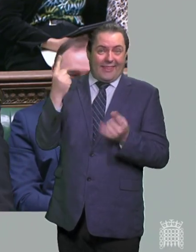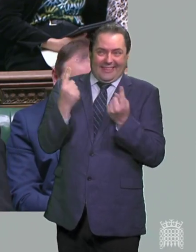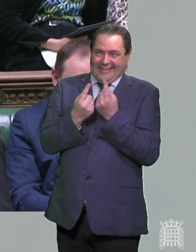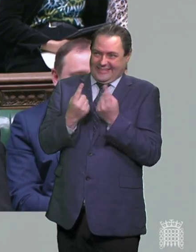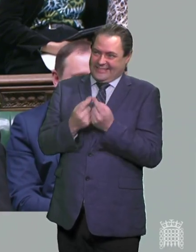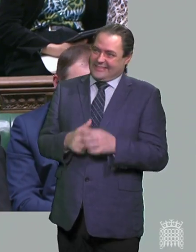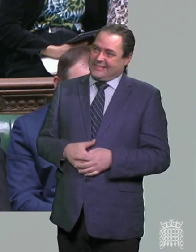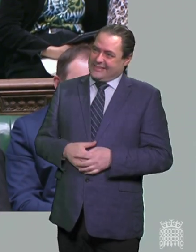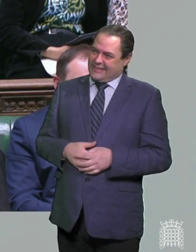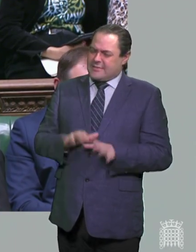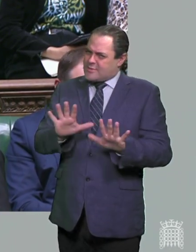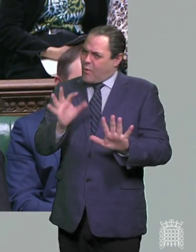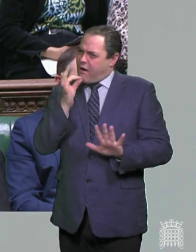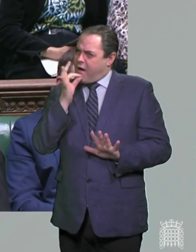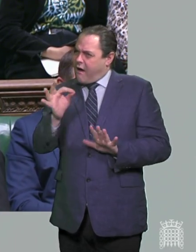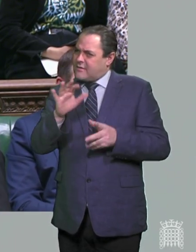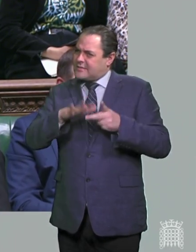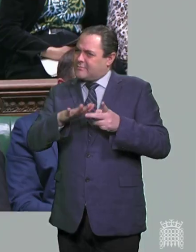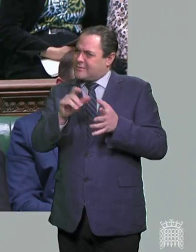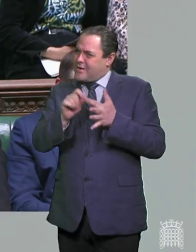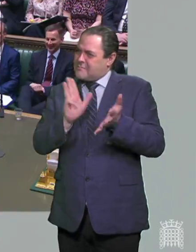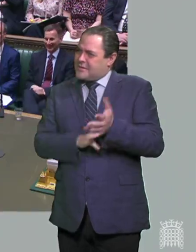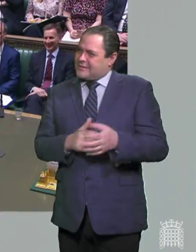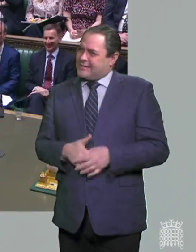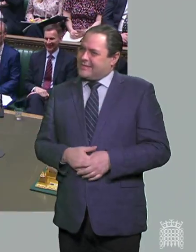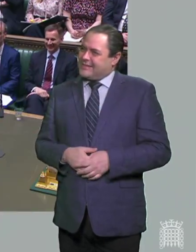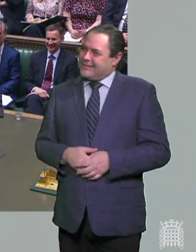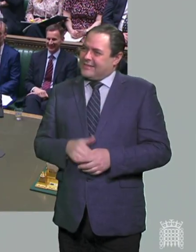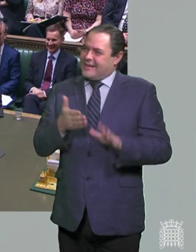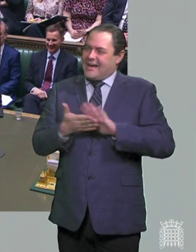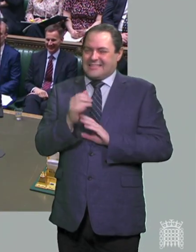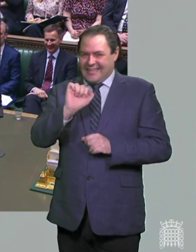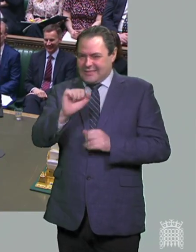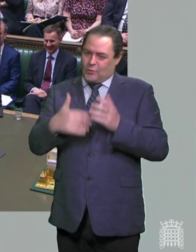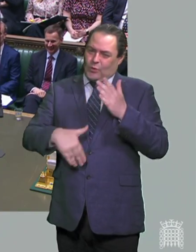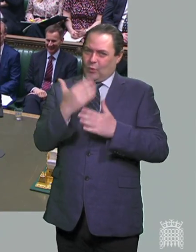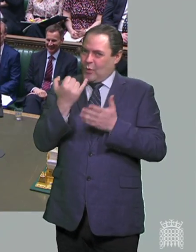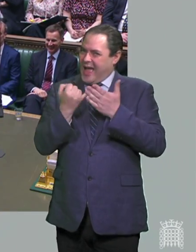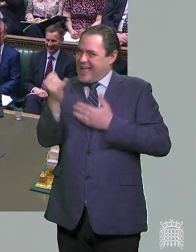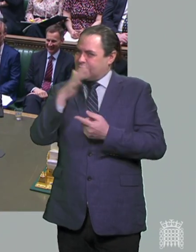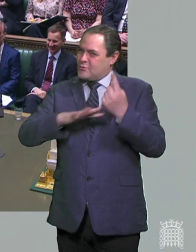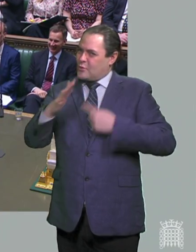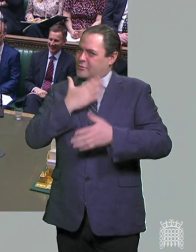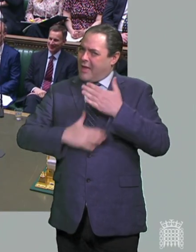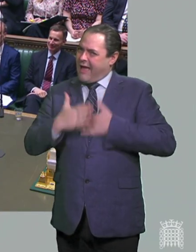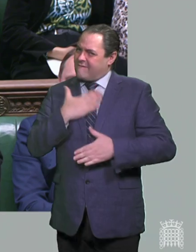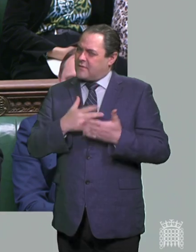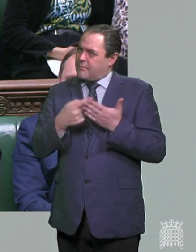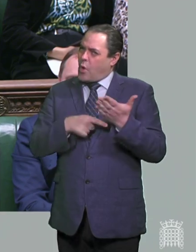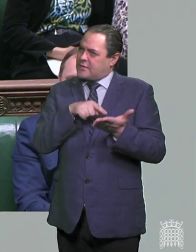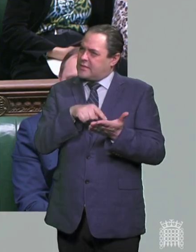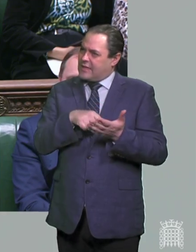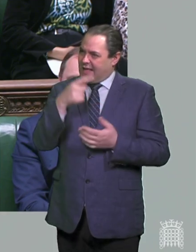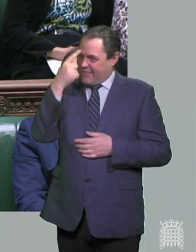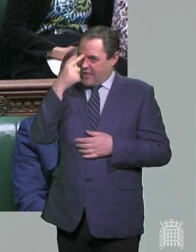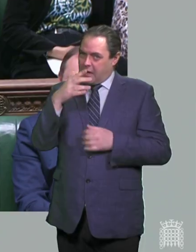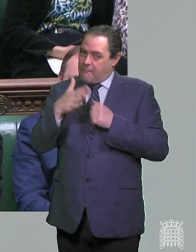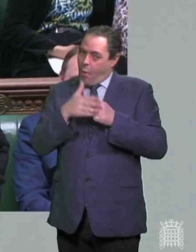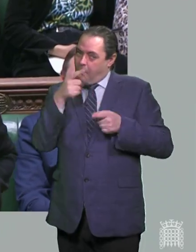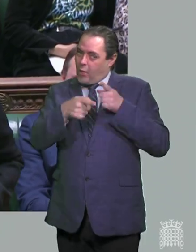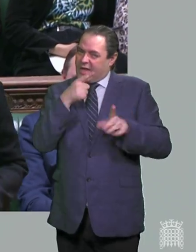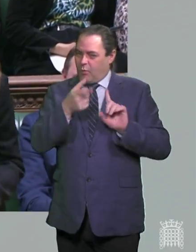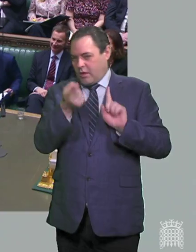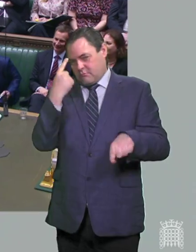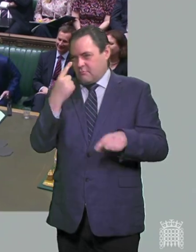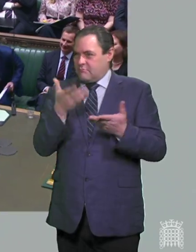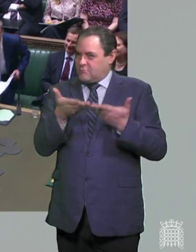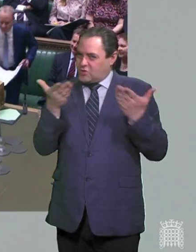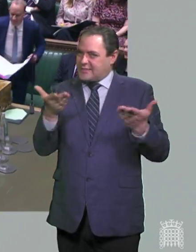So I ask him: under his new antisocial behaviour policy, does he think more bullies will be brought to justice?